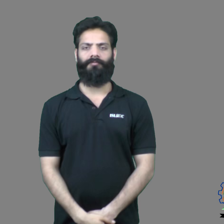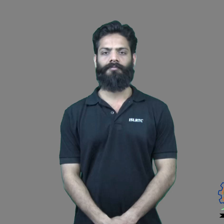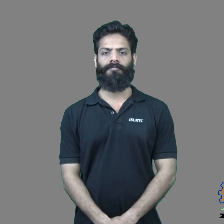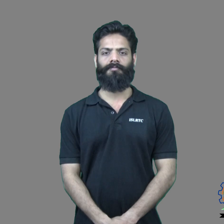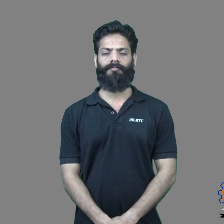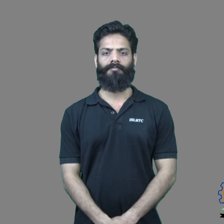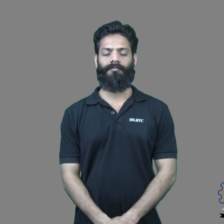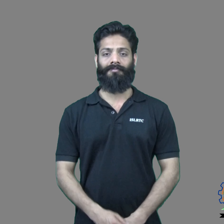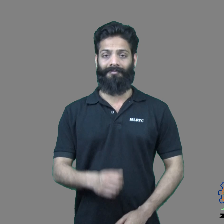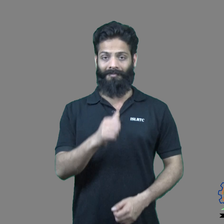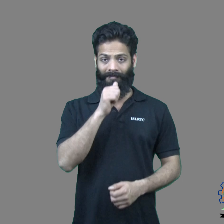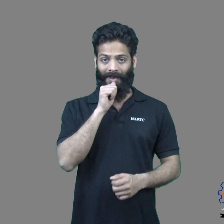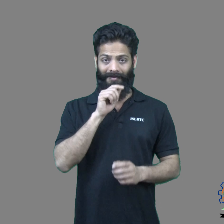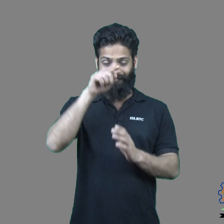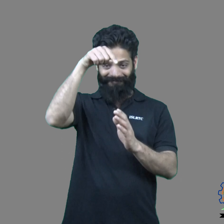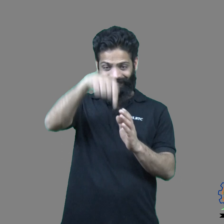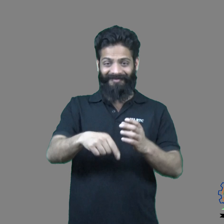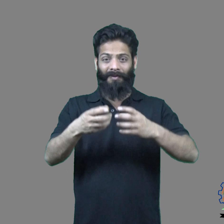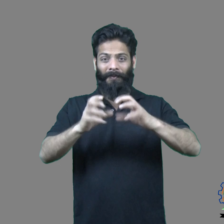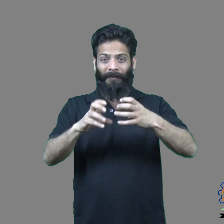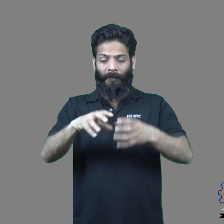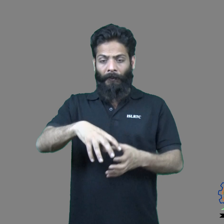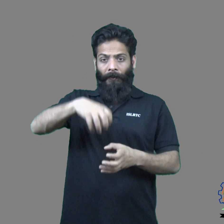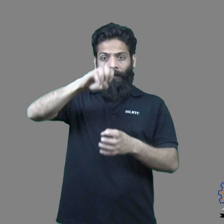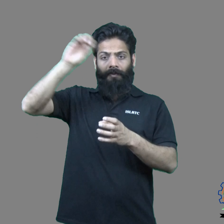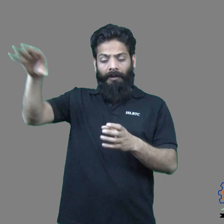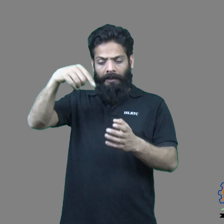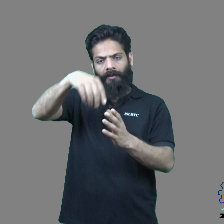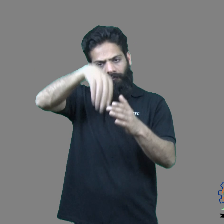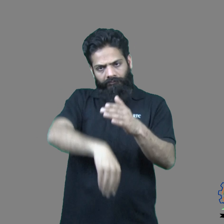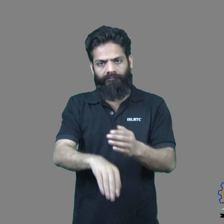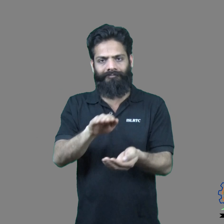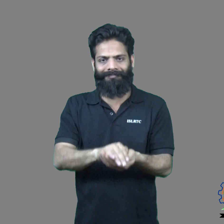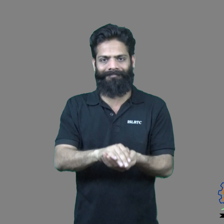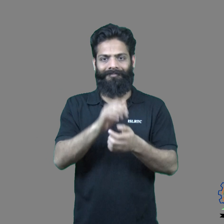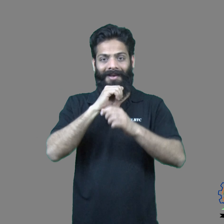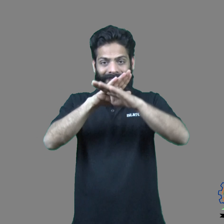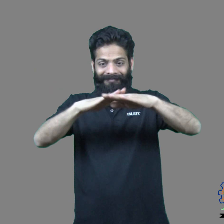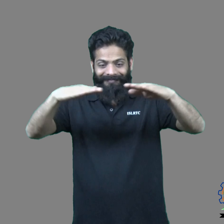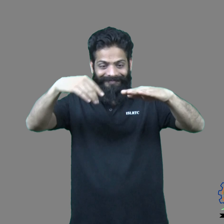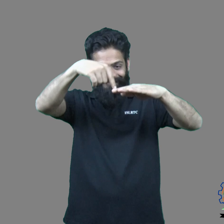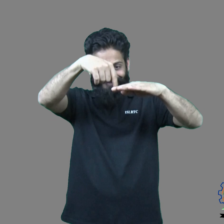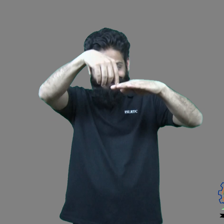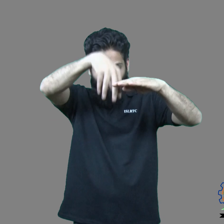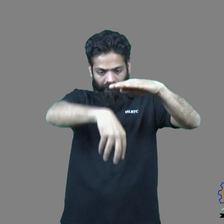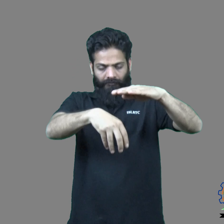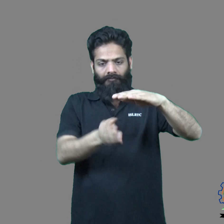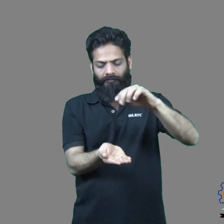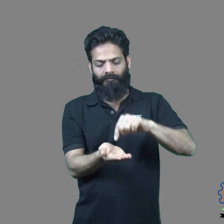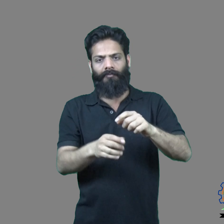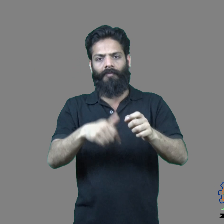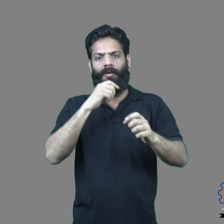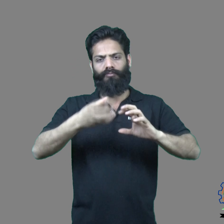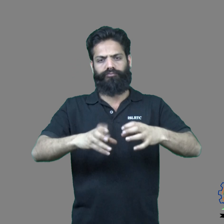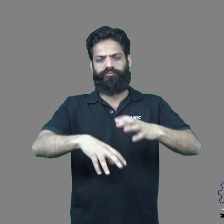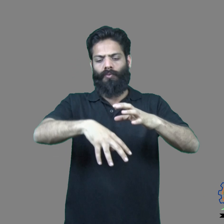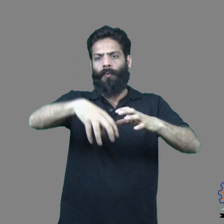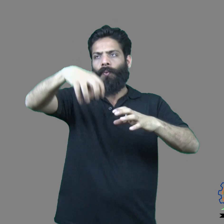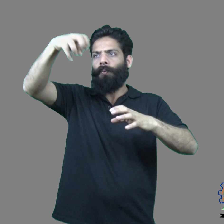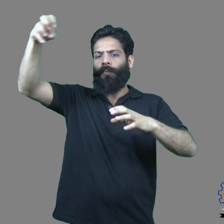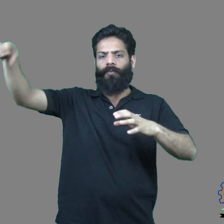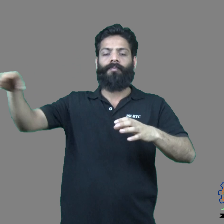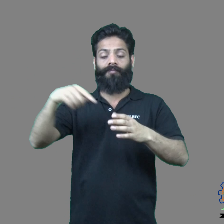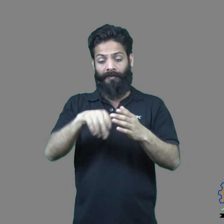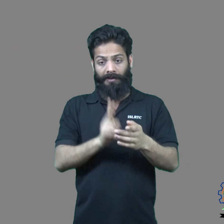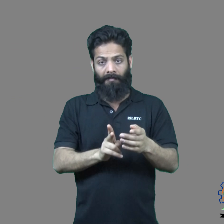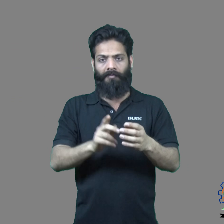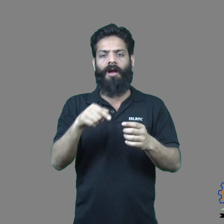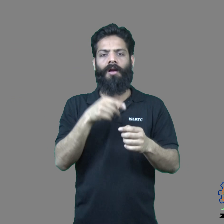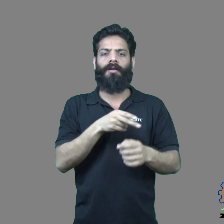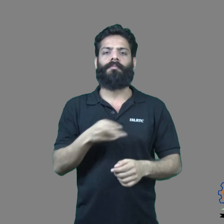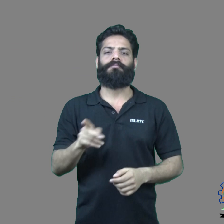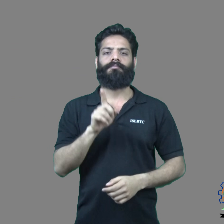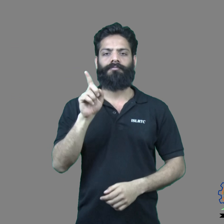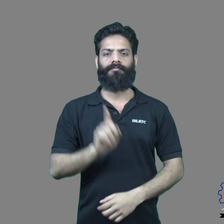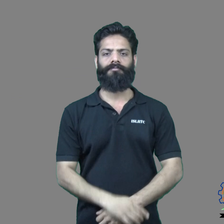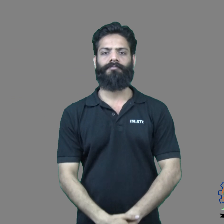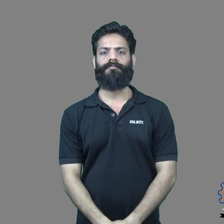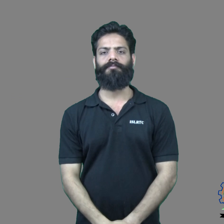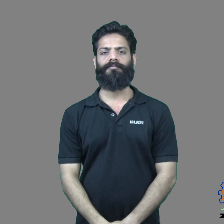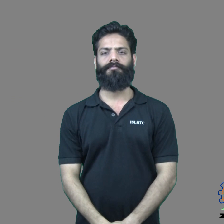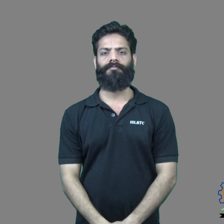Submersible Pump